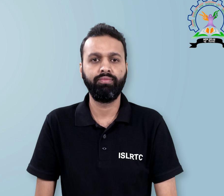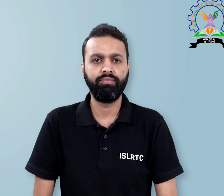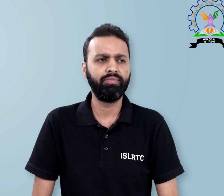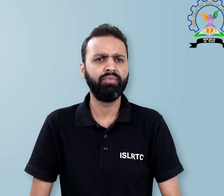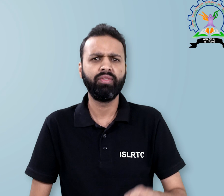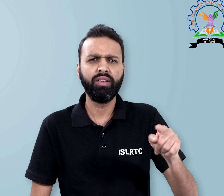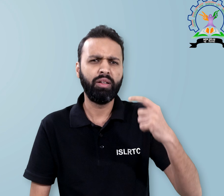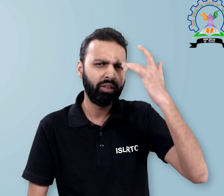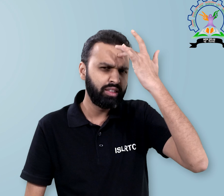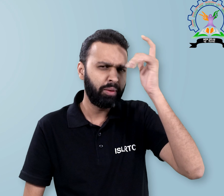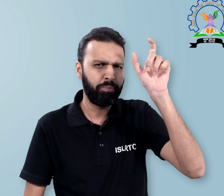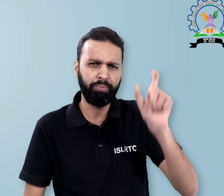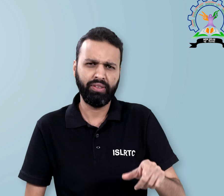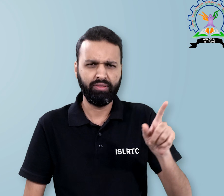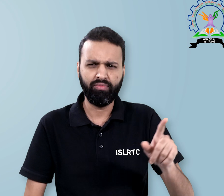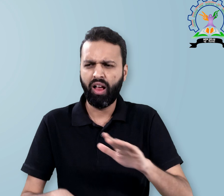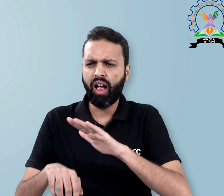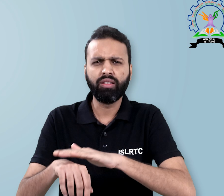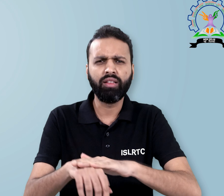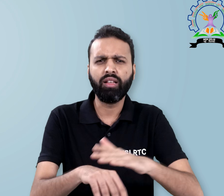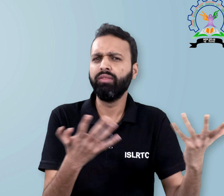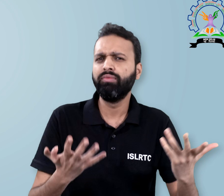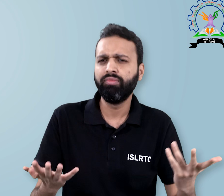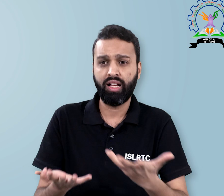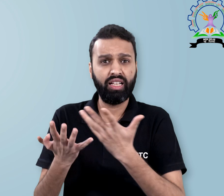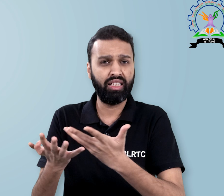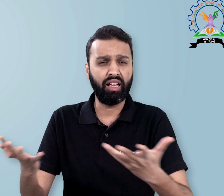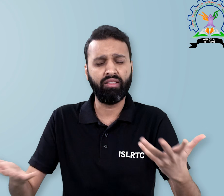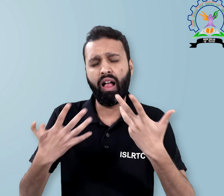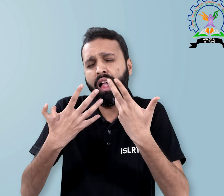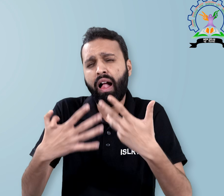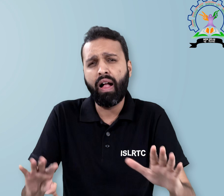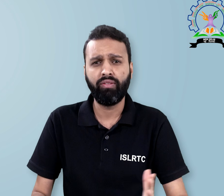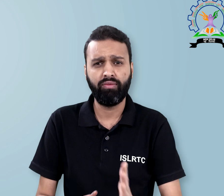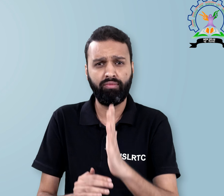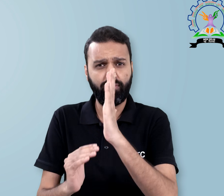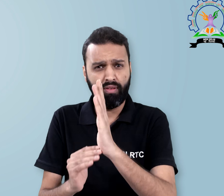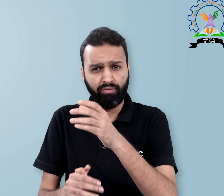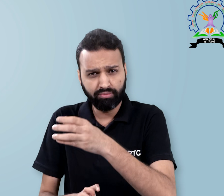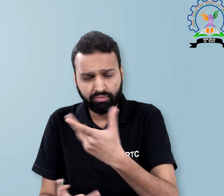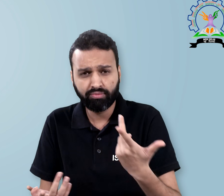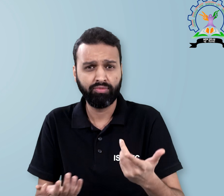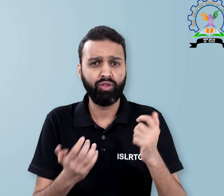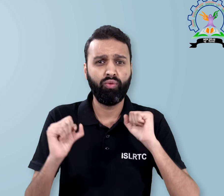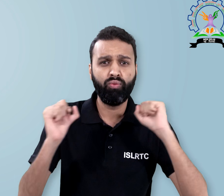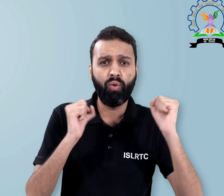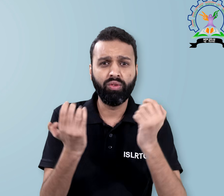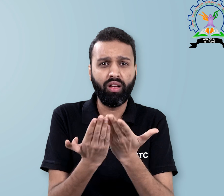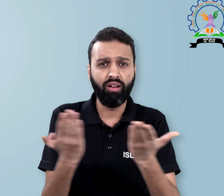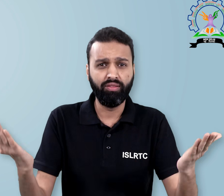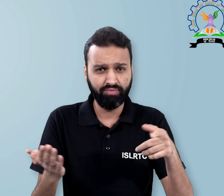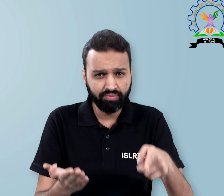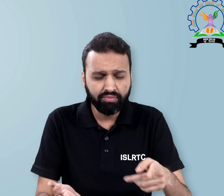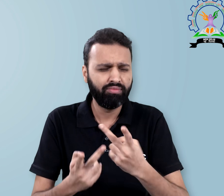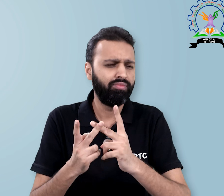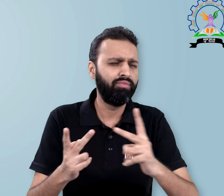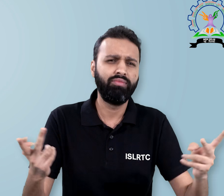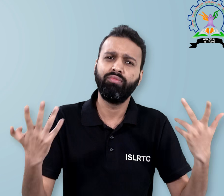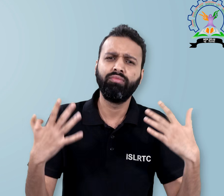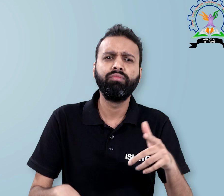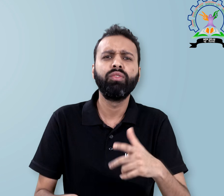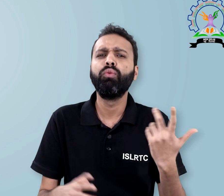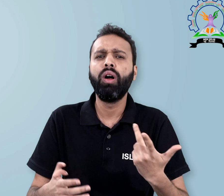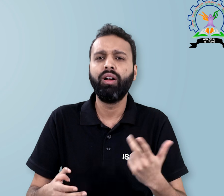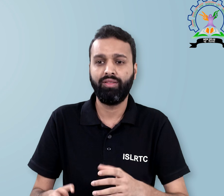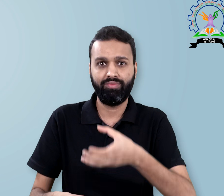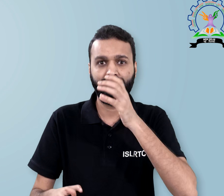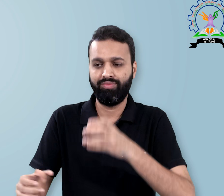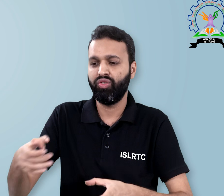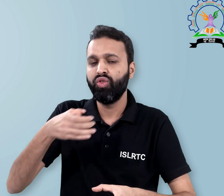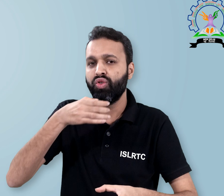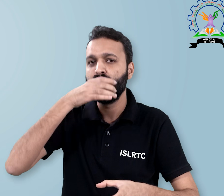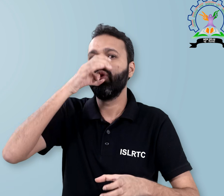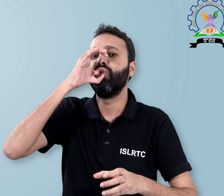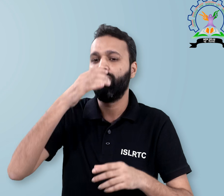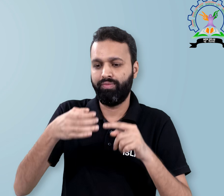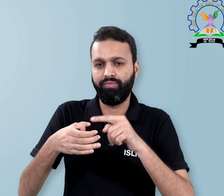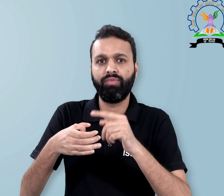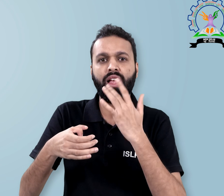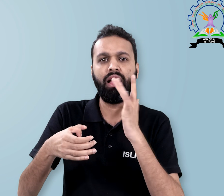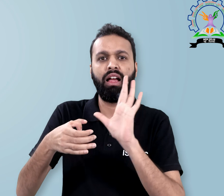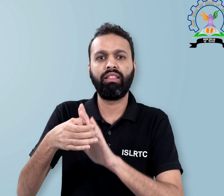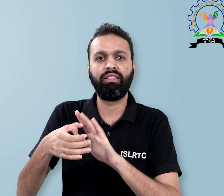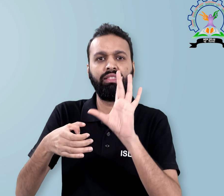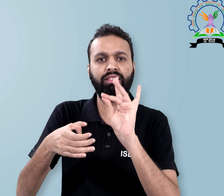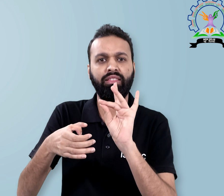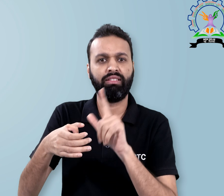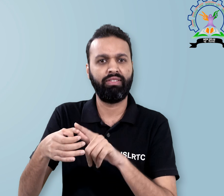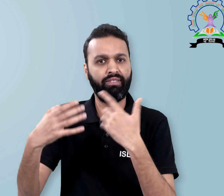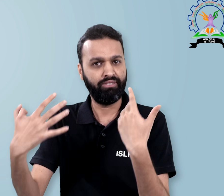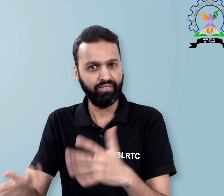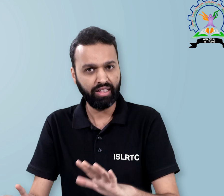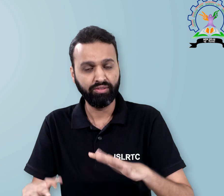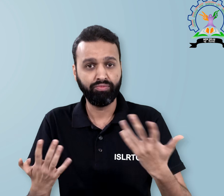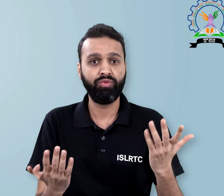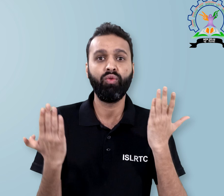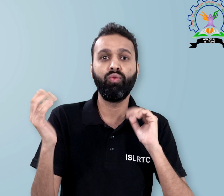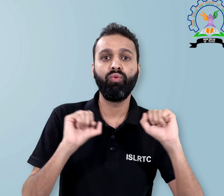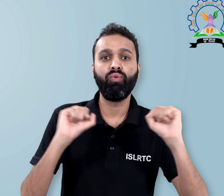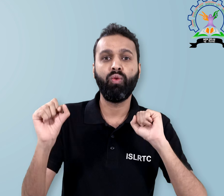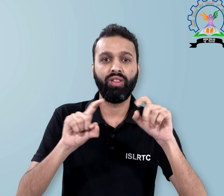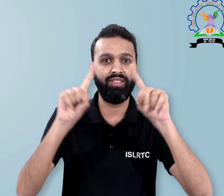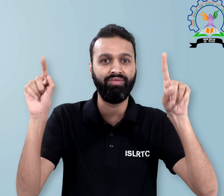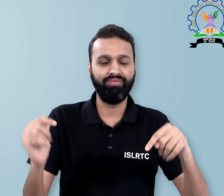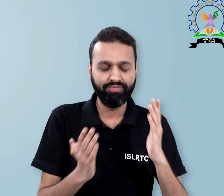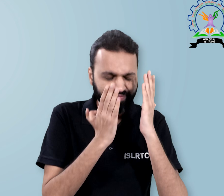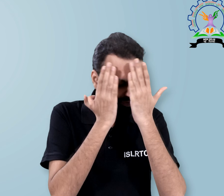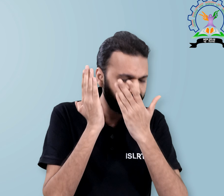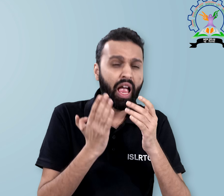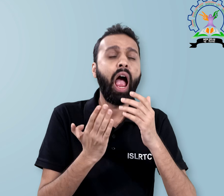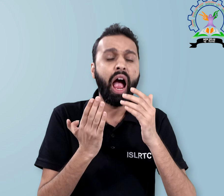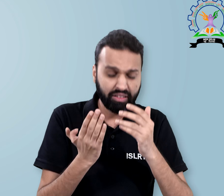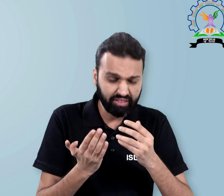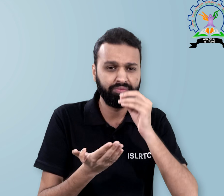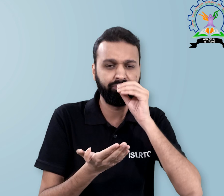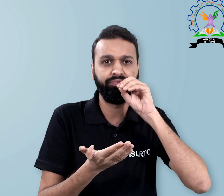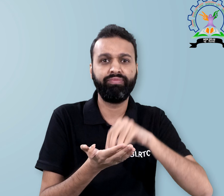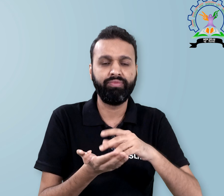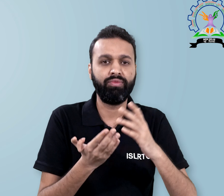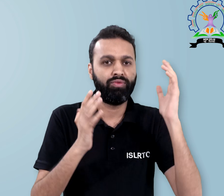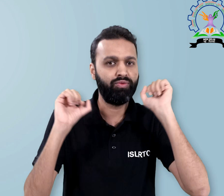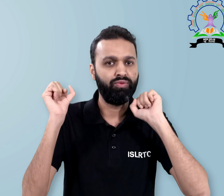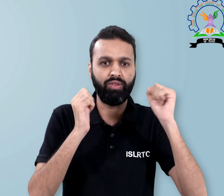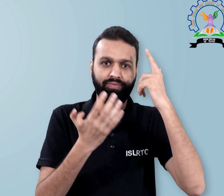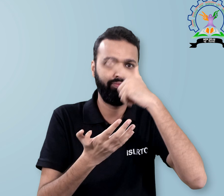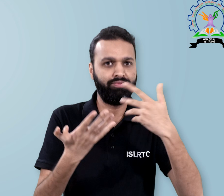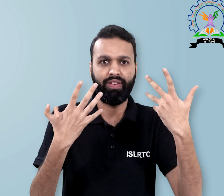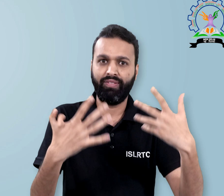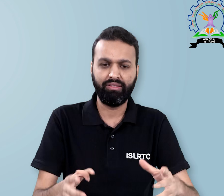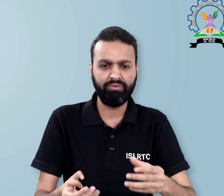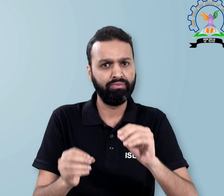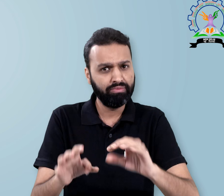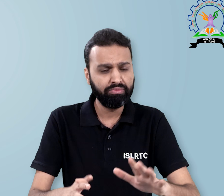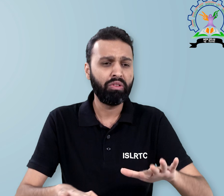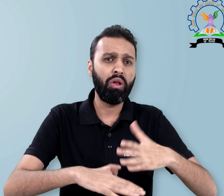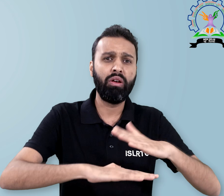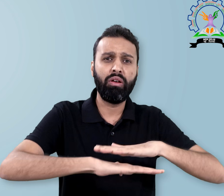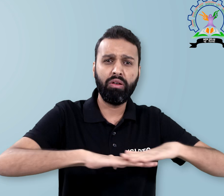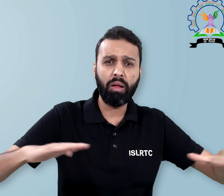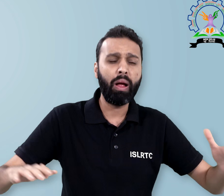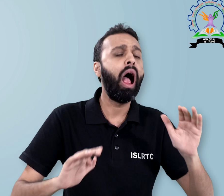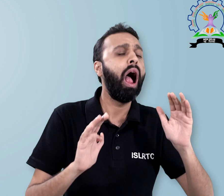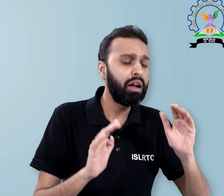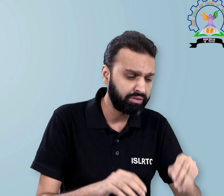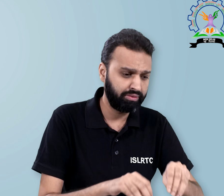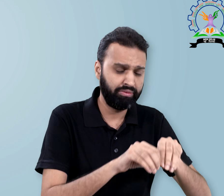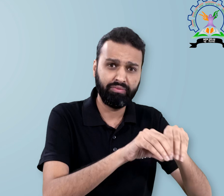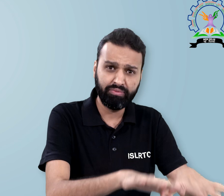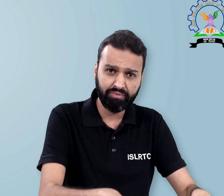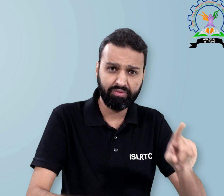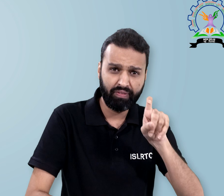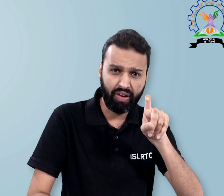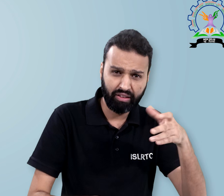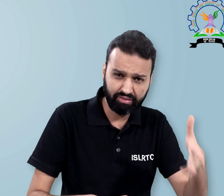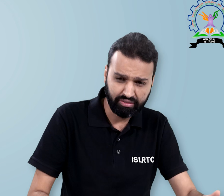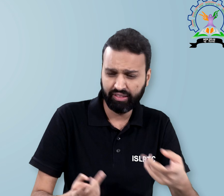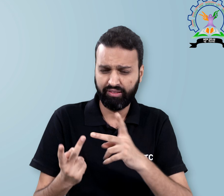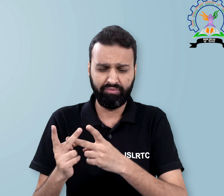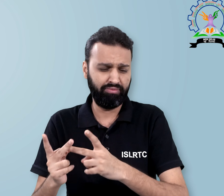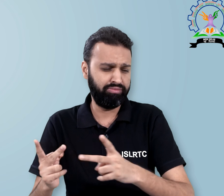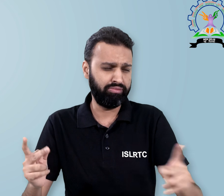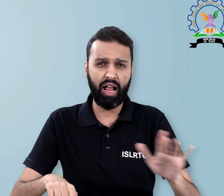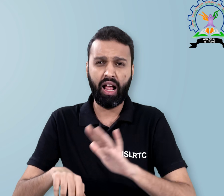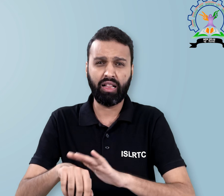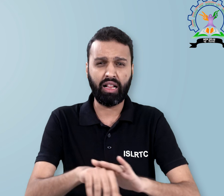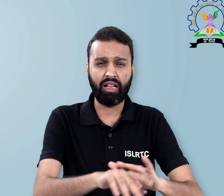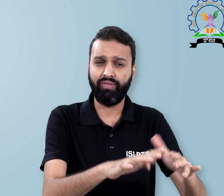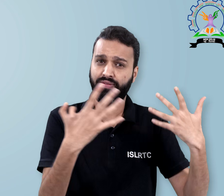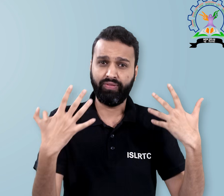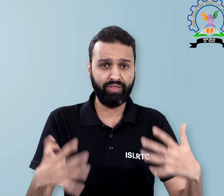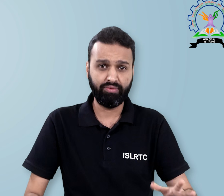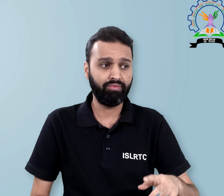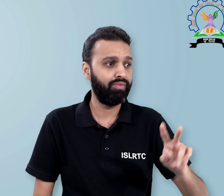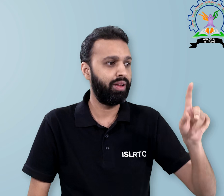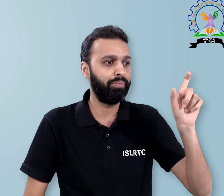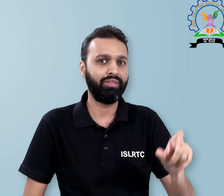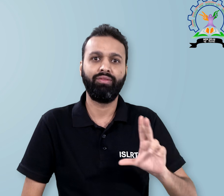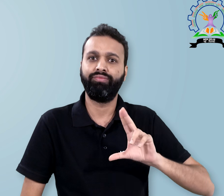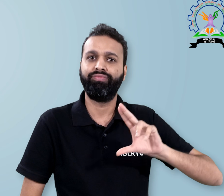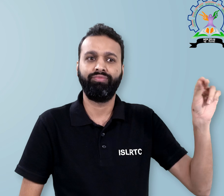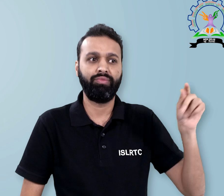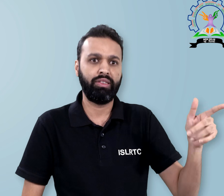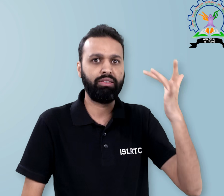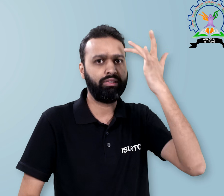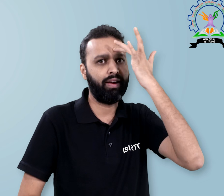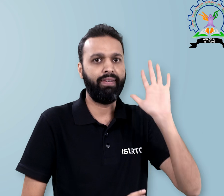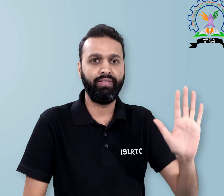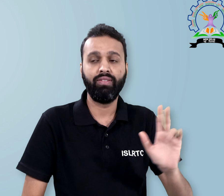It occurs when an infected person spreads an infection to someone else through a contaminated object or person.